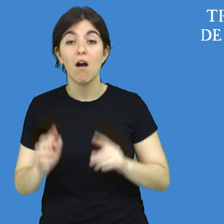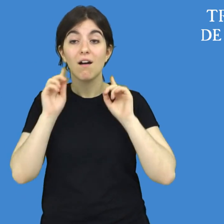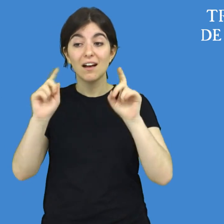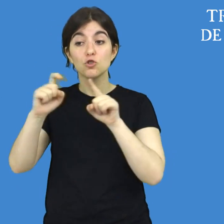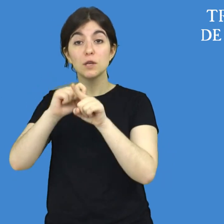caso